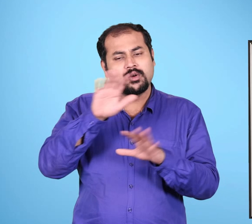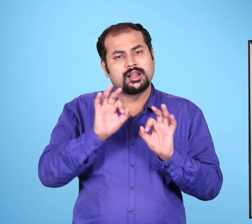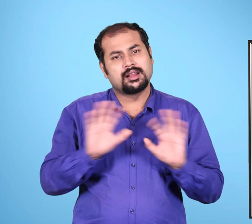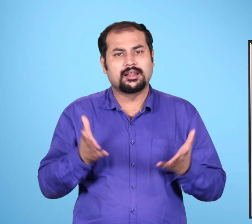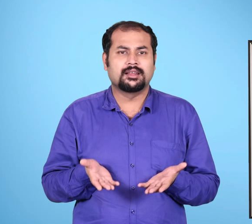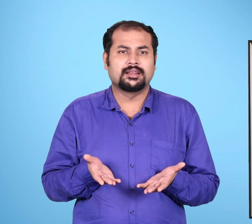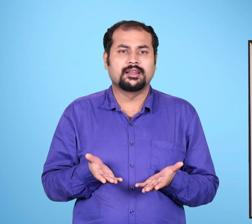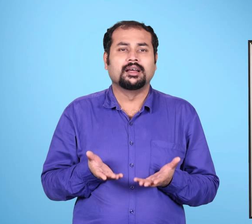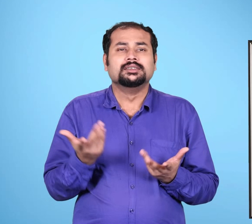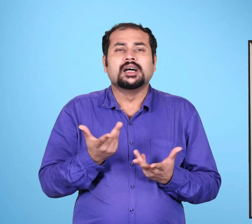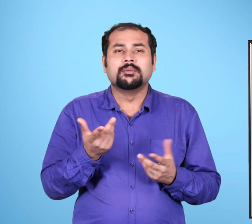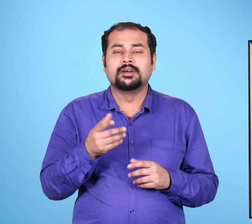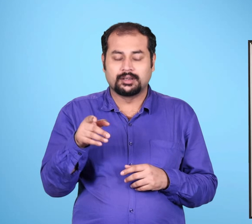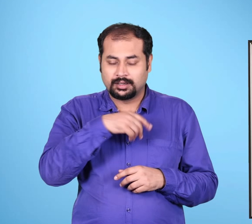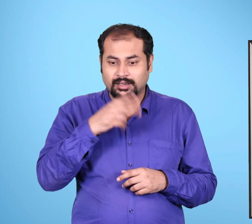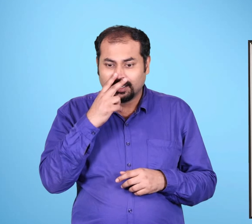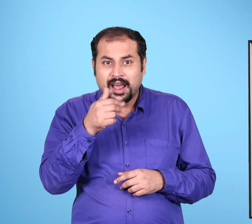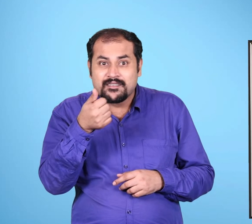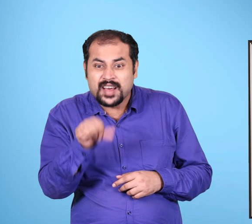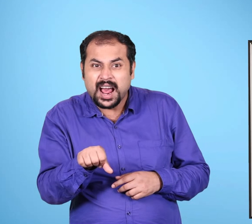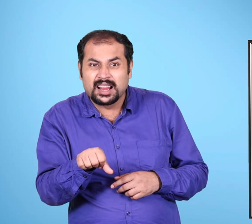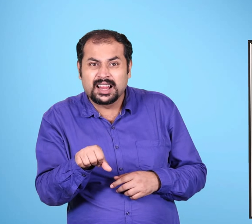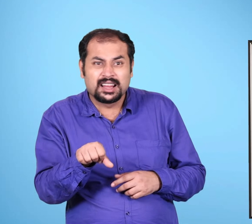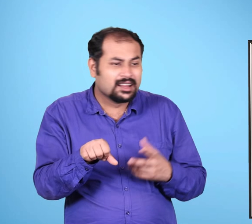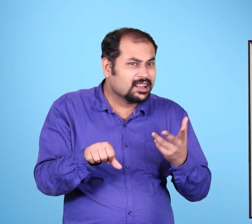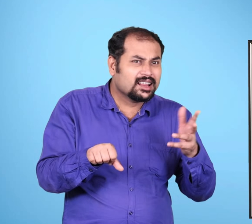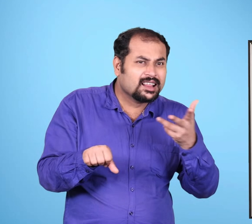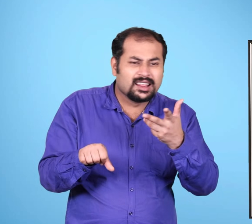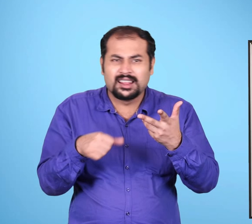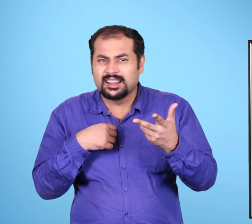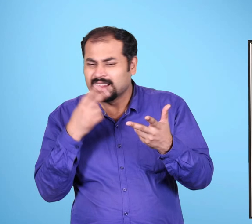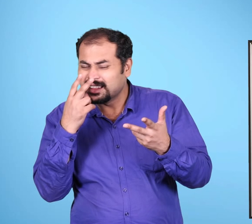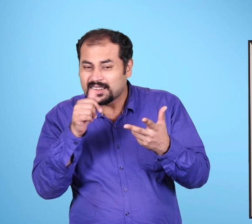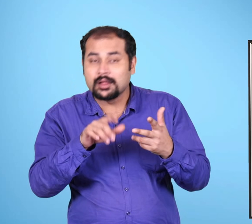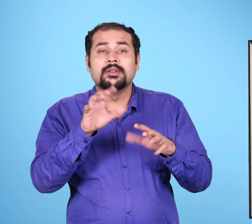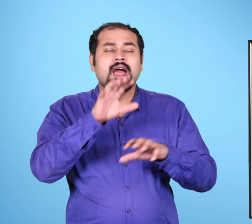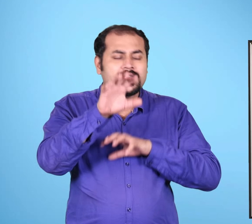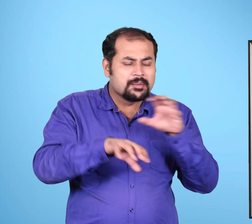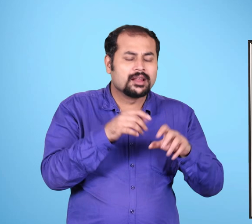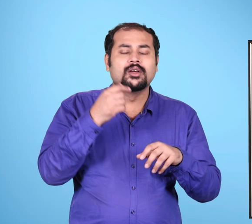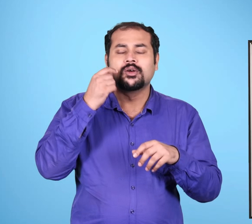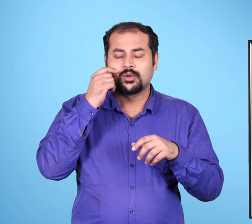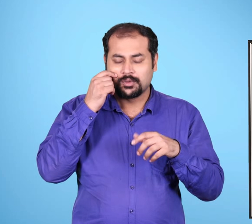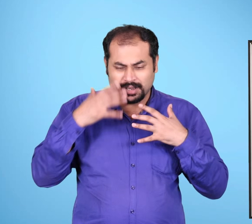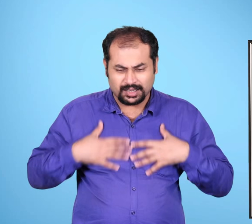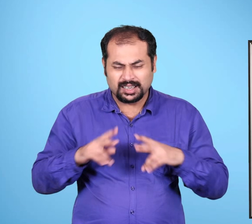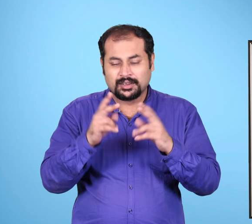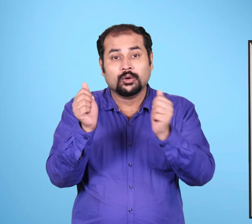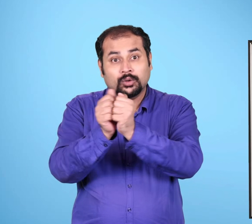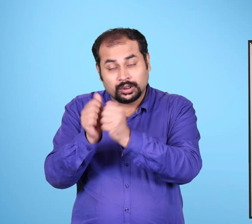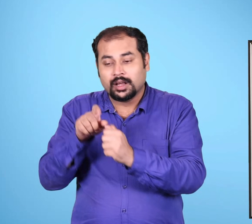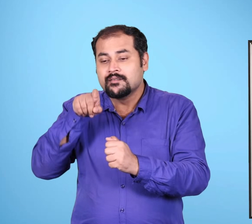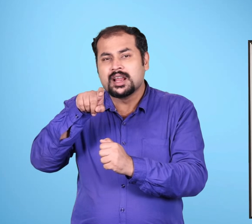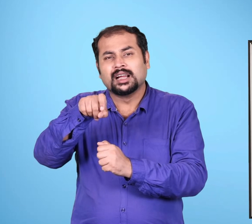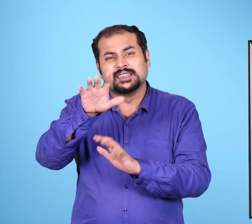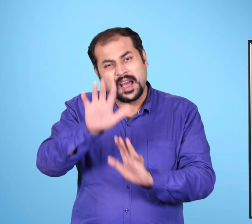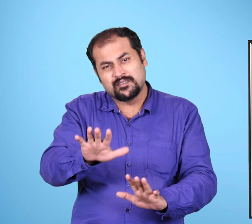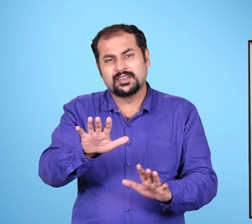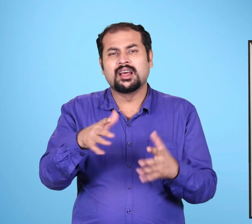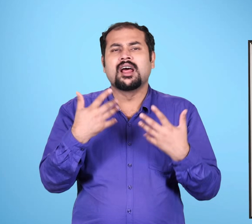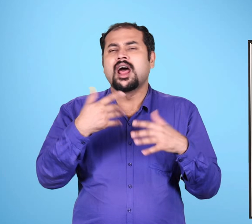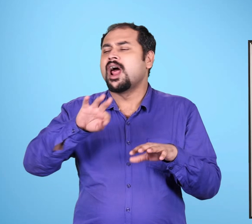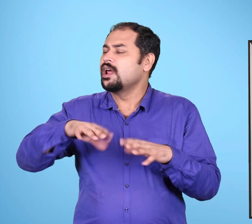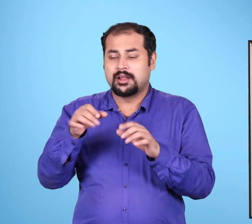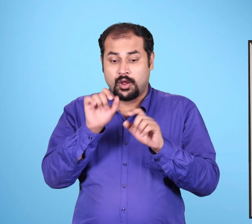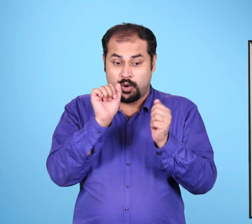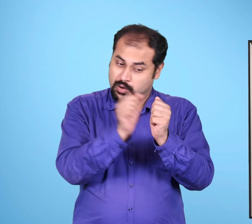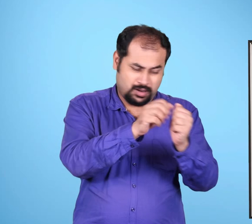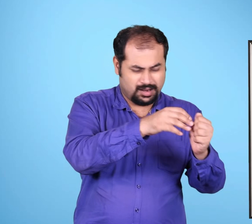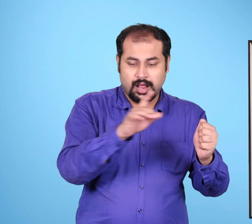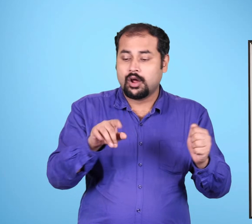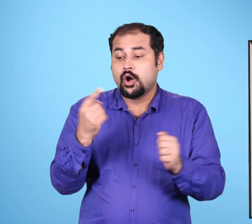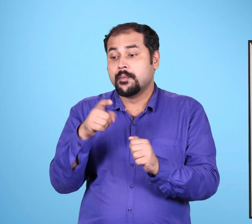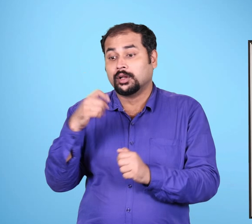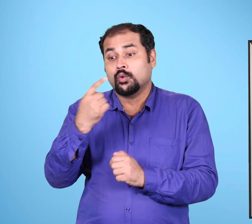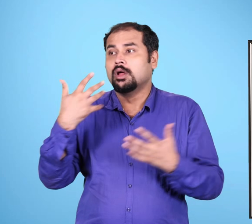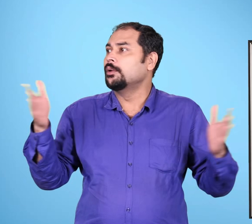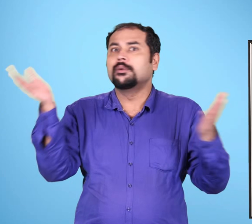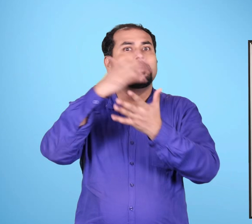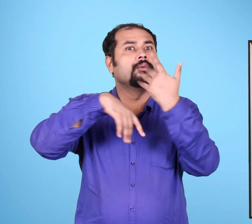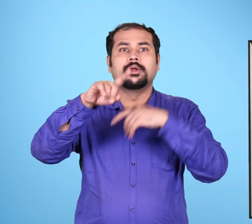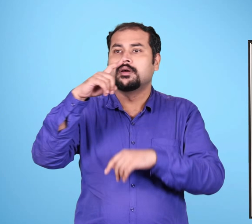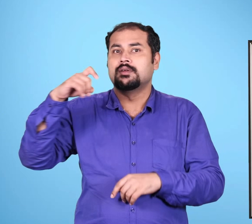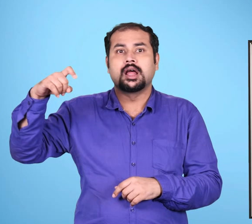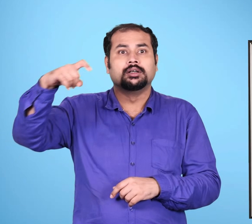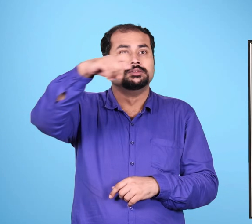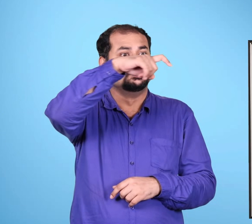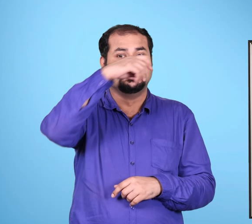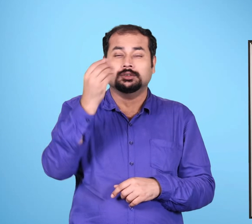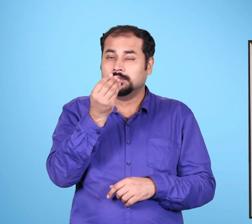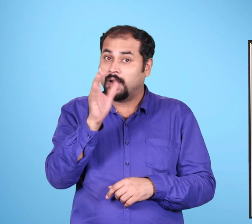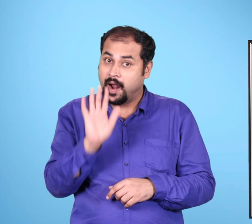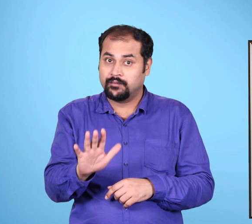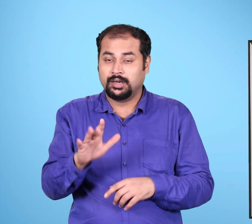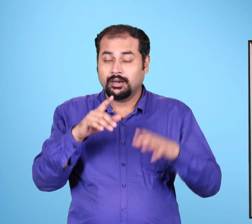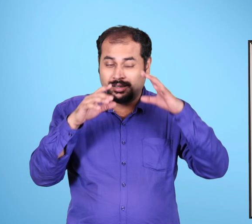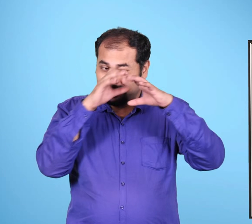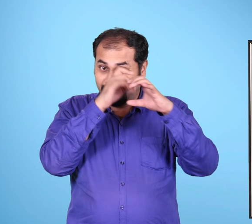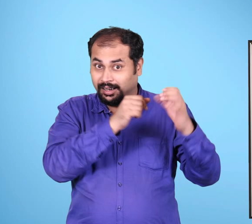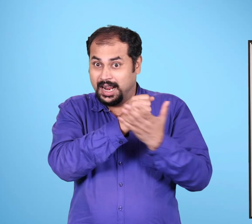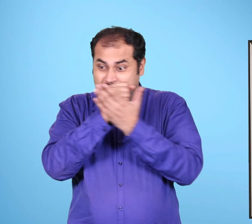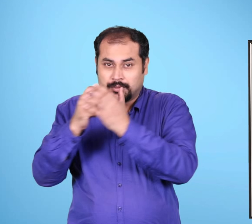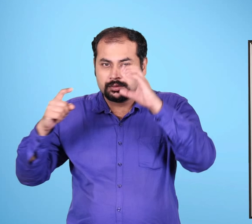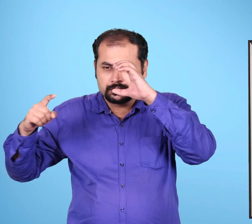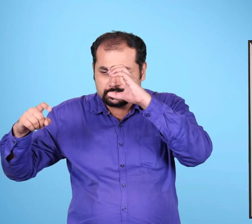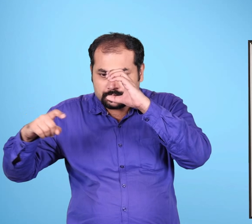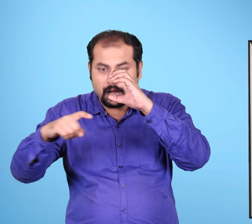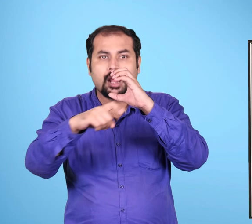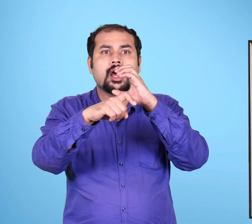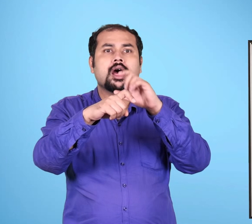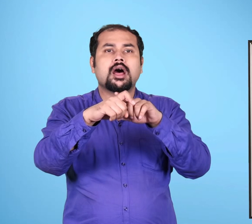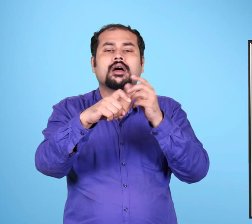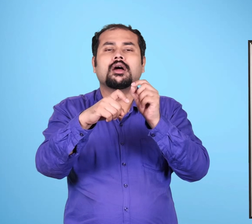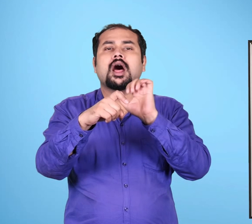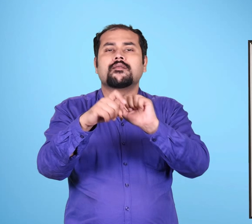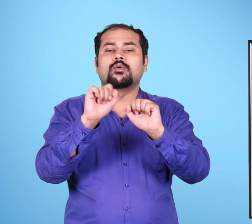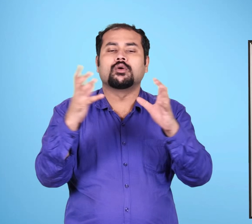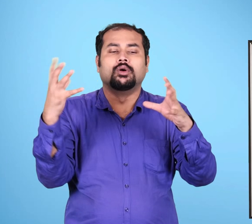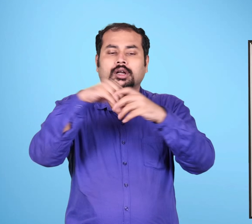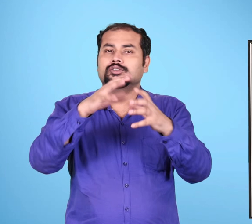organisms while others exist freely. Some microbes are beneficial